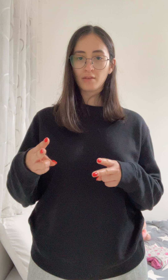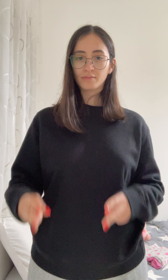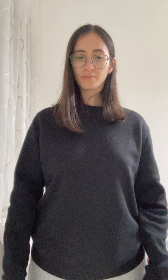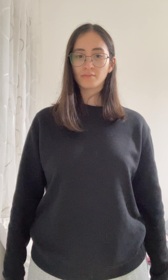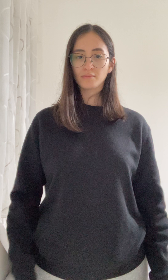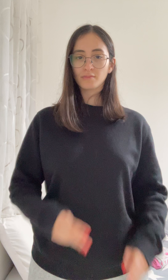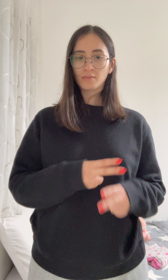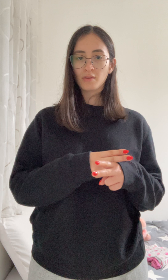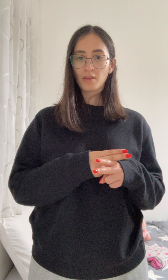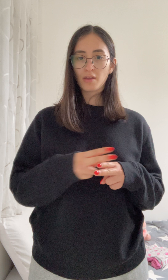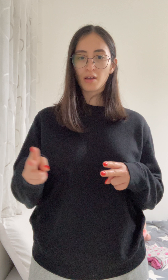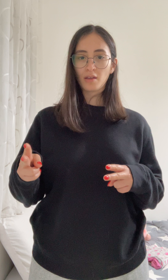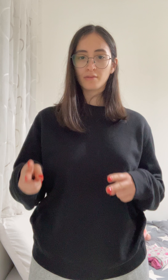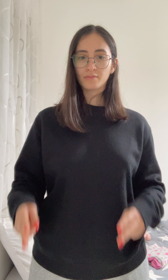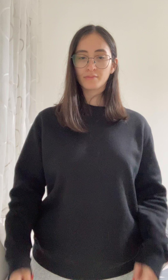נקי